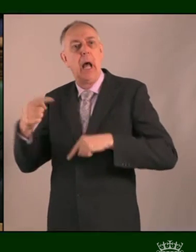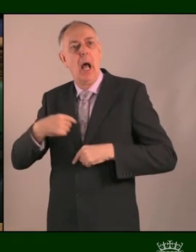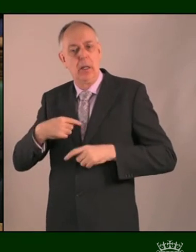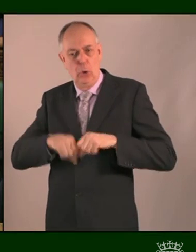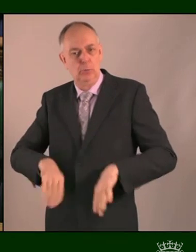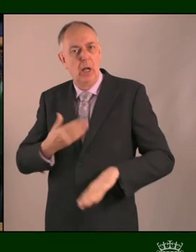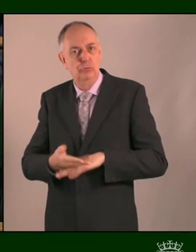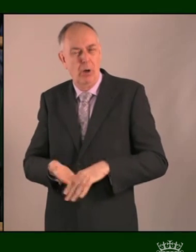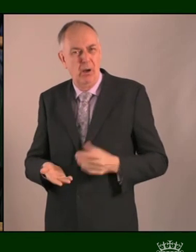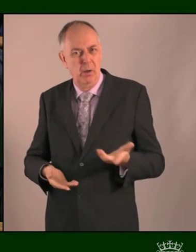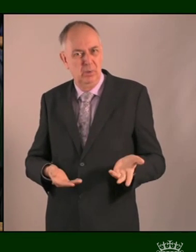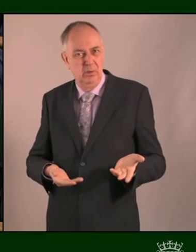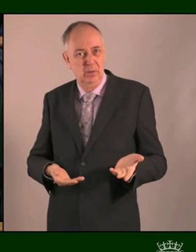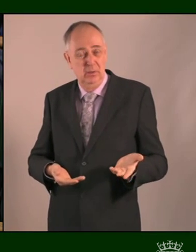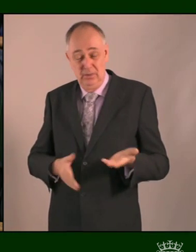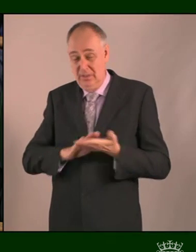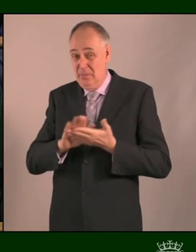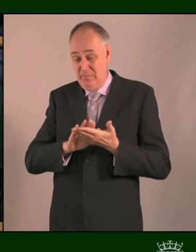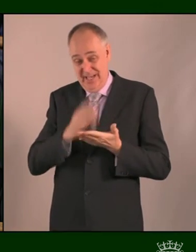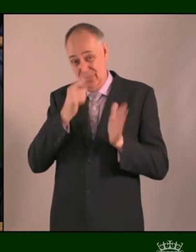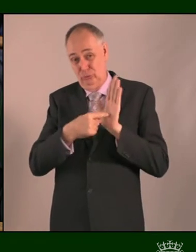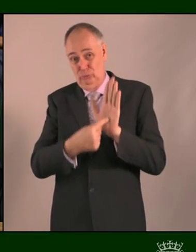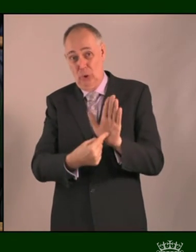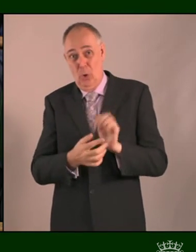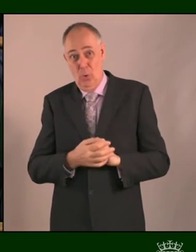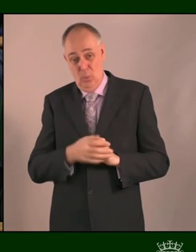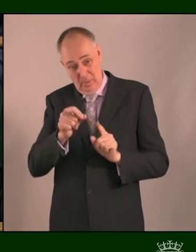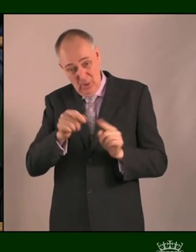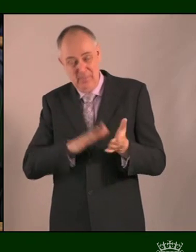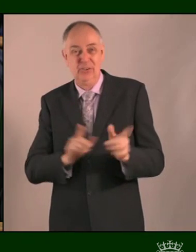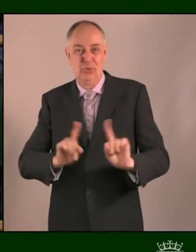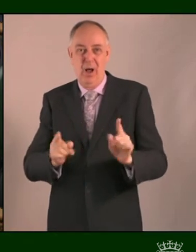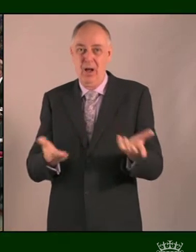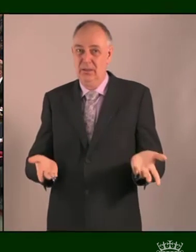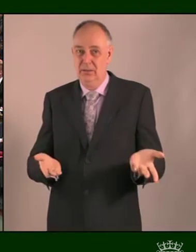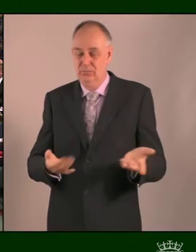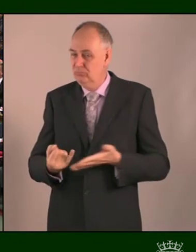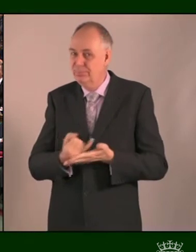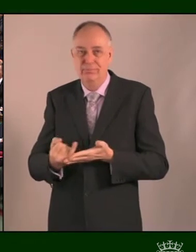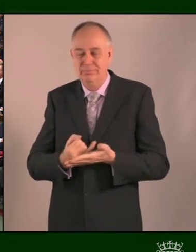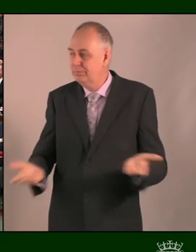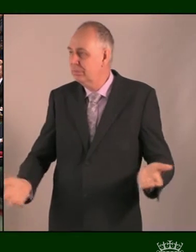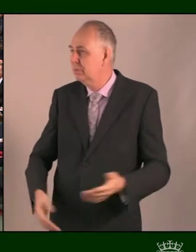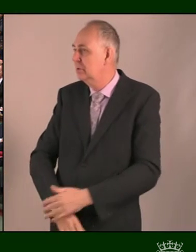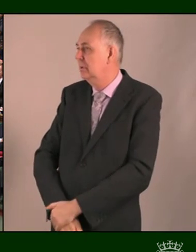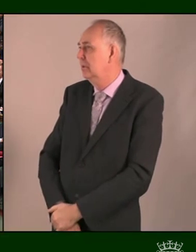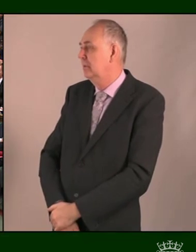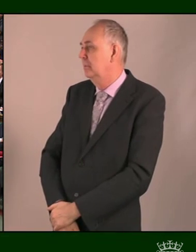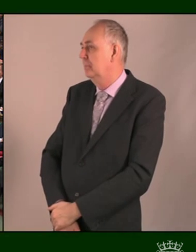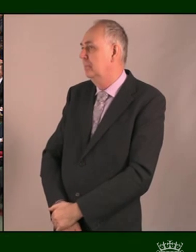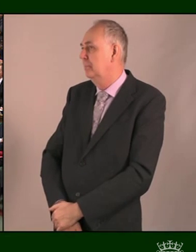What does this say about this Prime Minister?